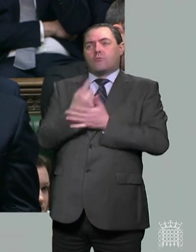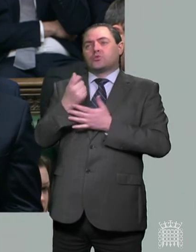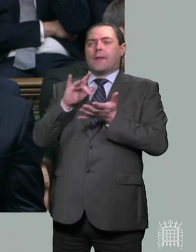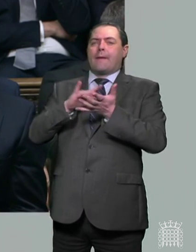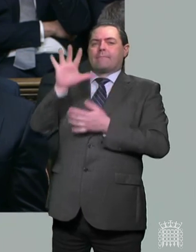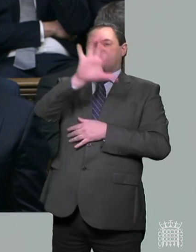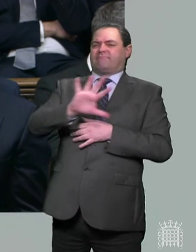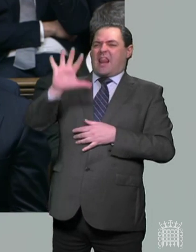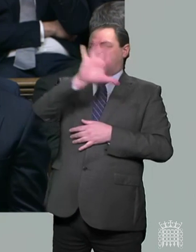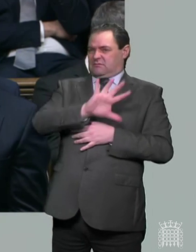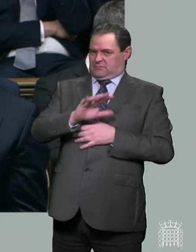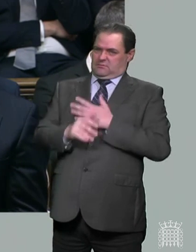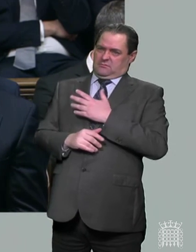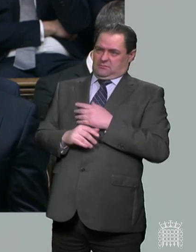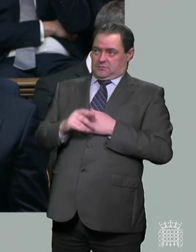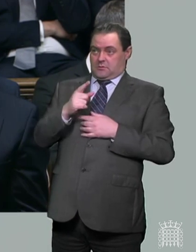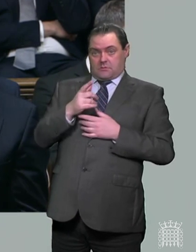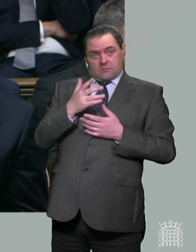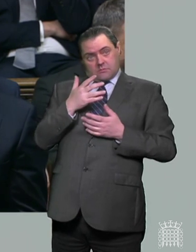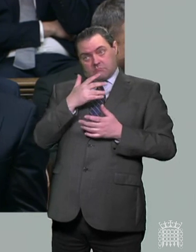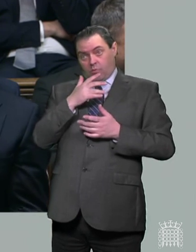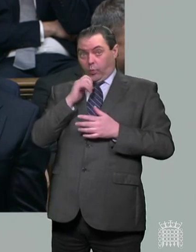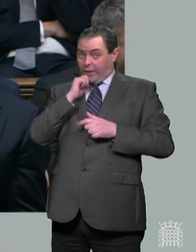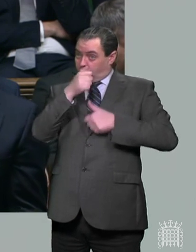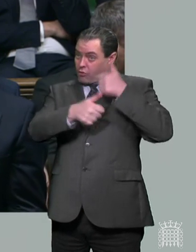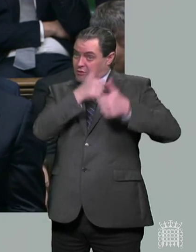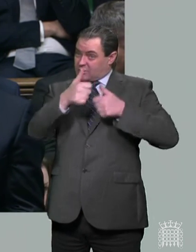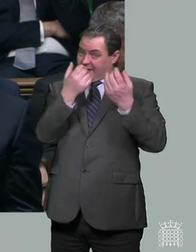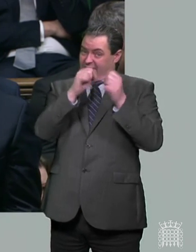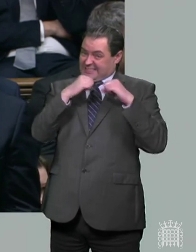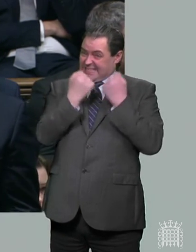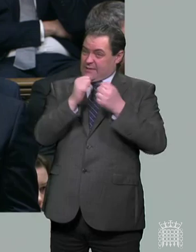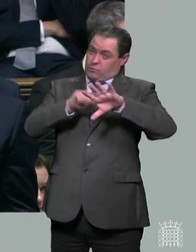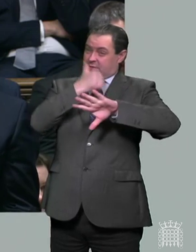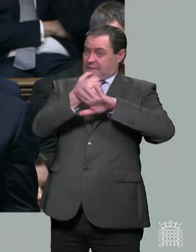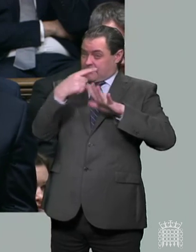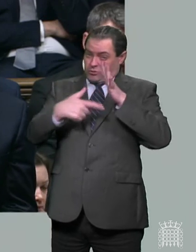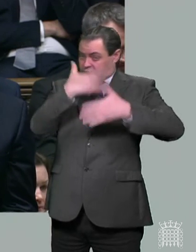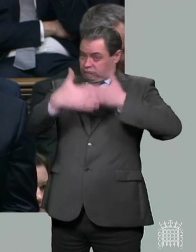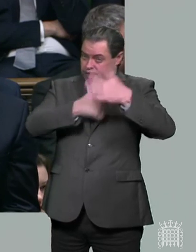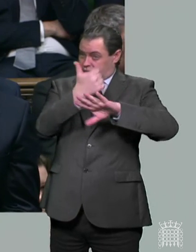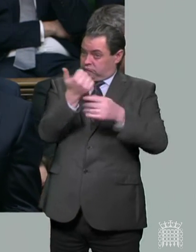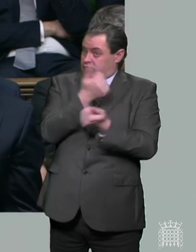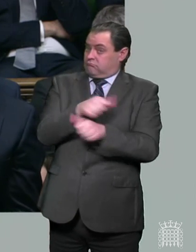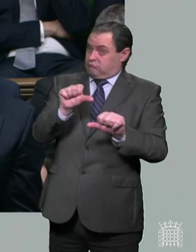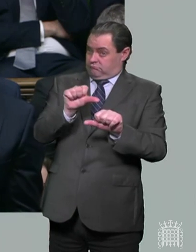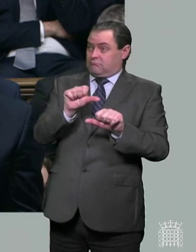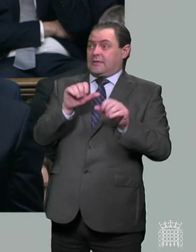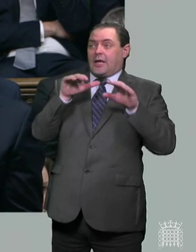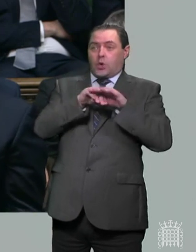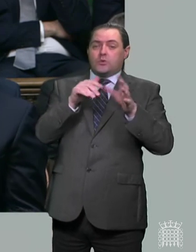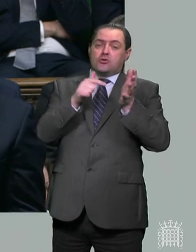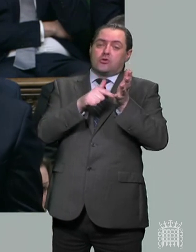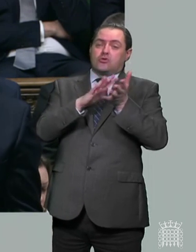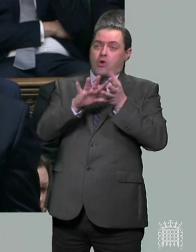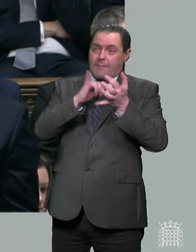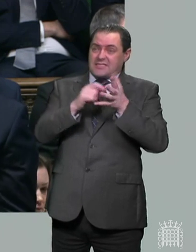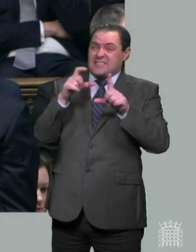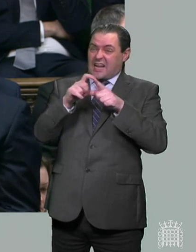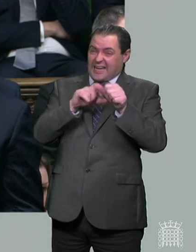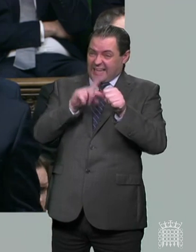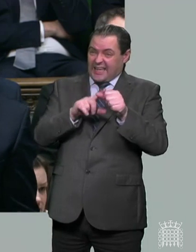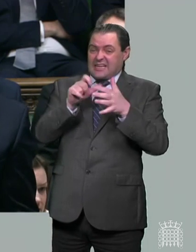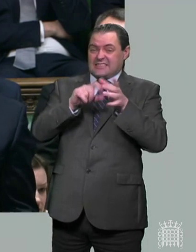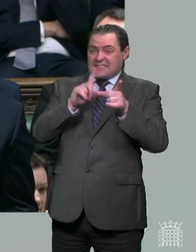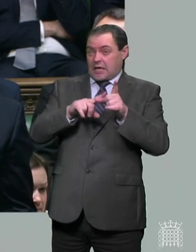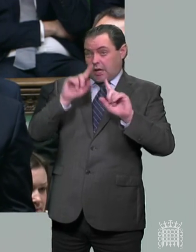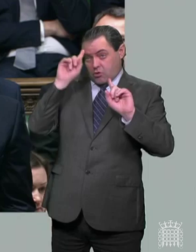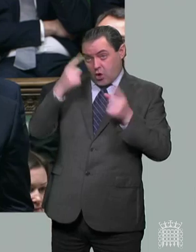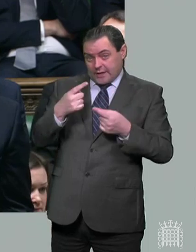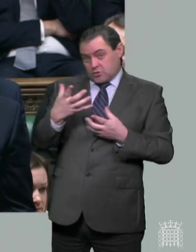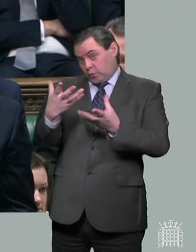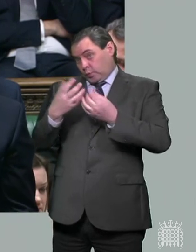Will the Prime Minister join me in congratulating the delivery team—including stakeholders such as Thomas Dudley and Dudley College—that delivered on this amazing project?